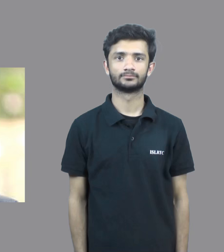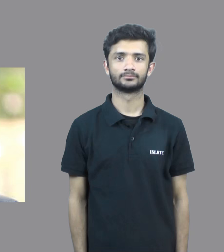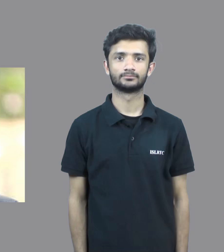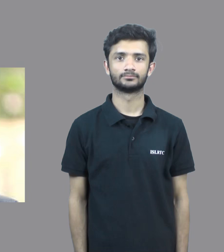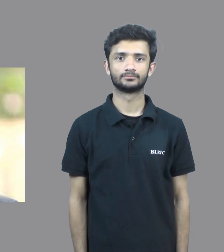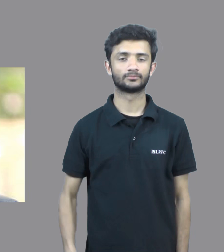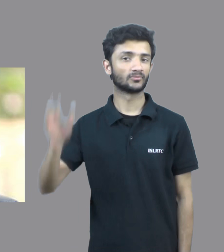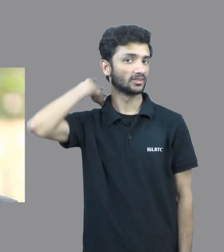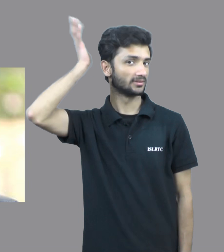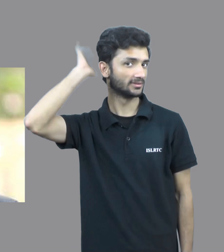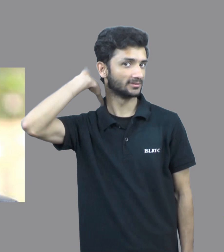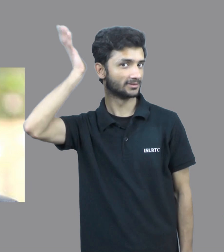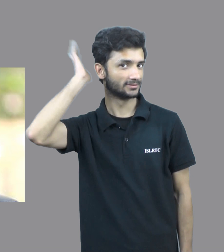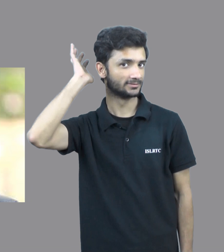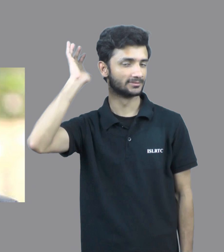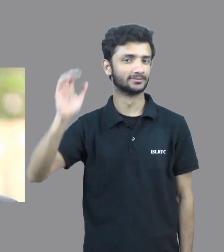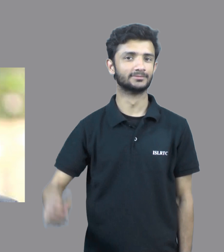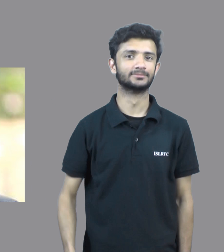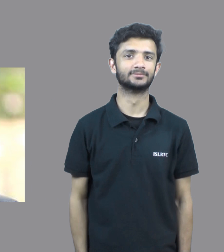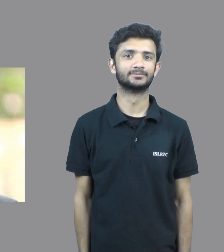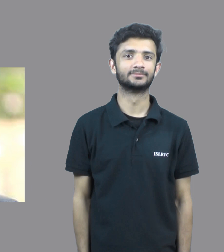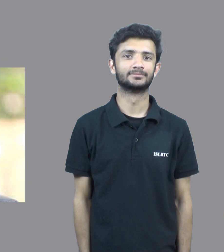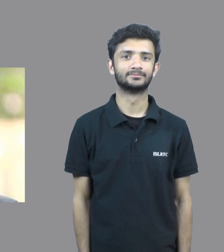Ranveer Singh